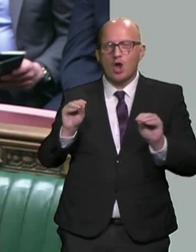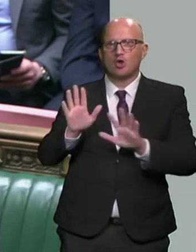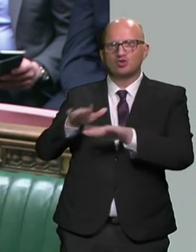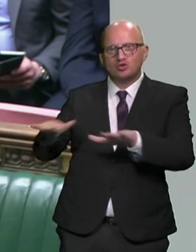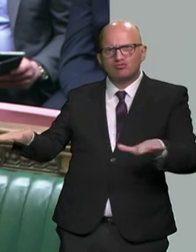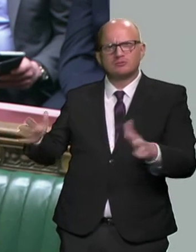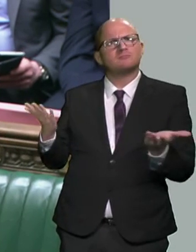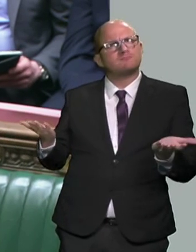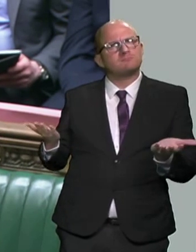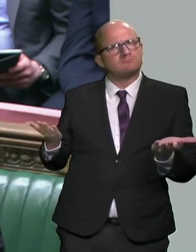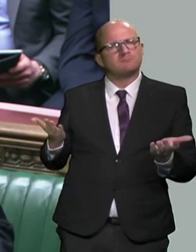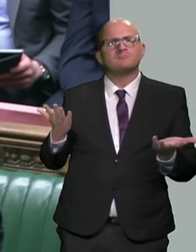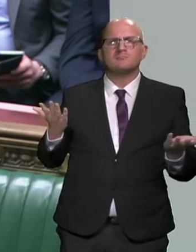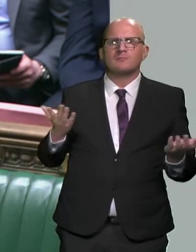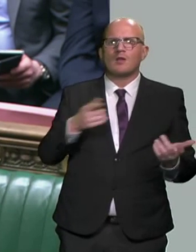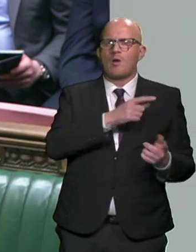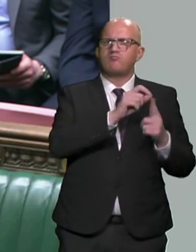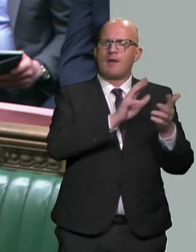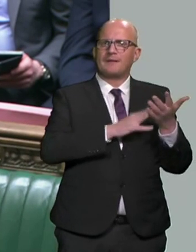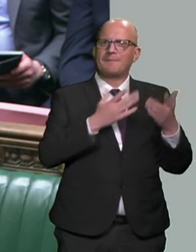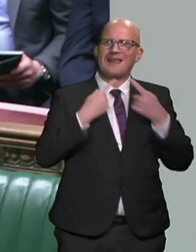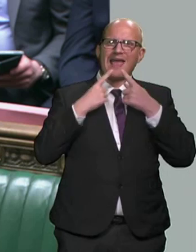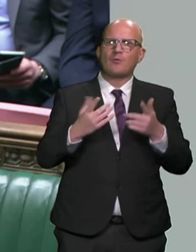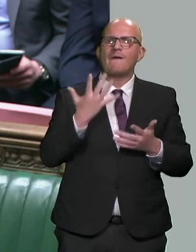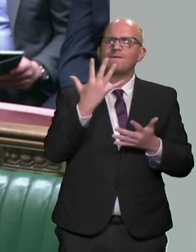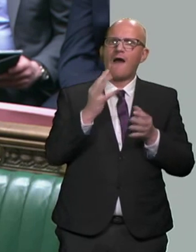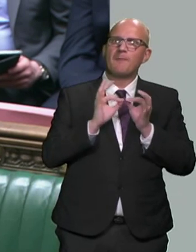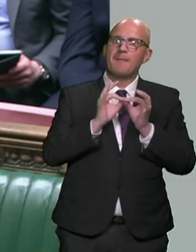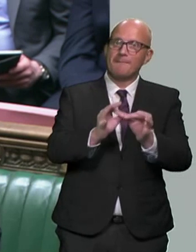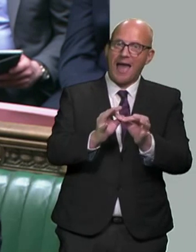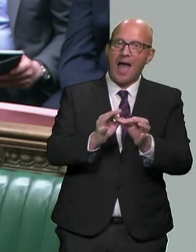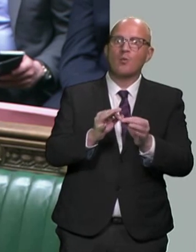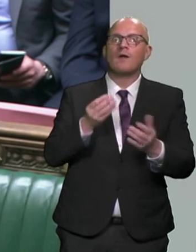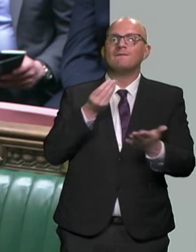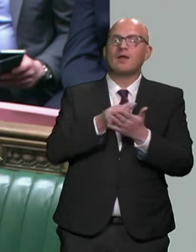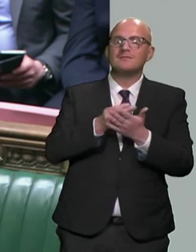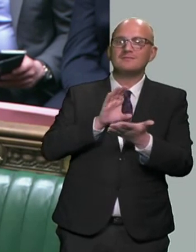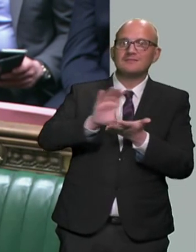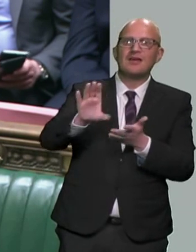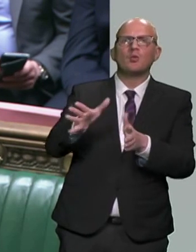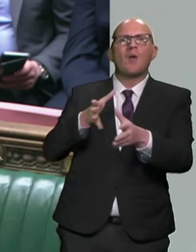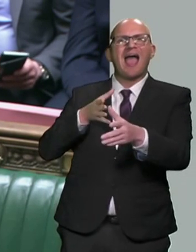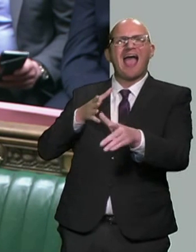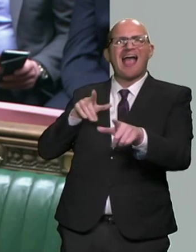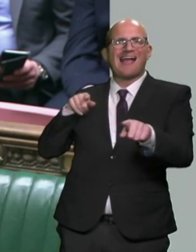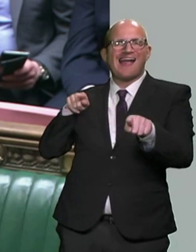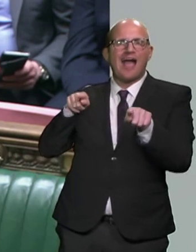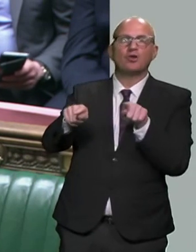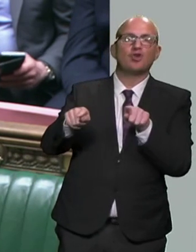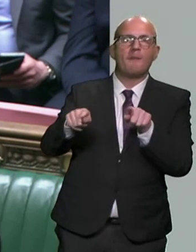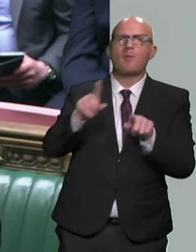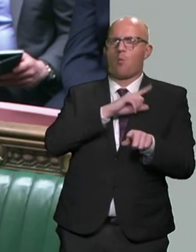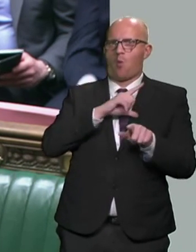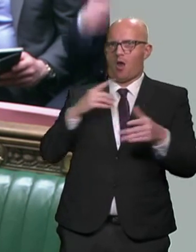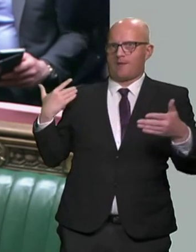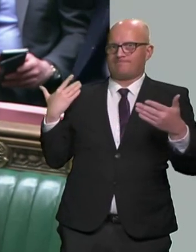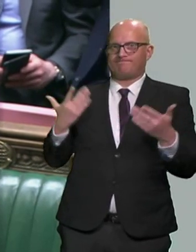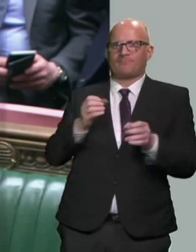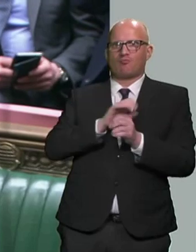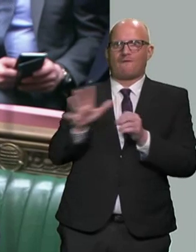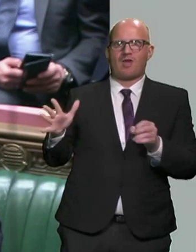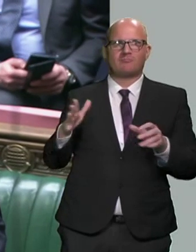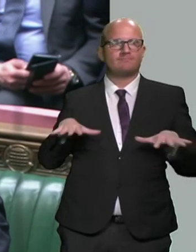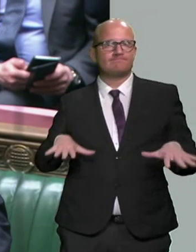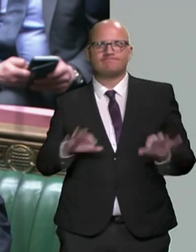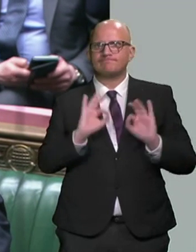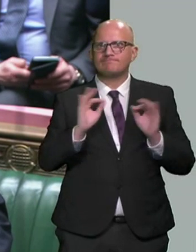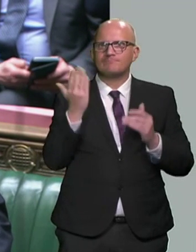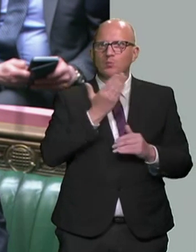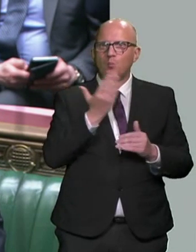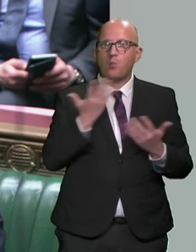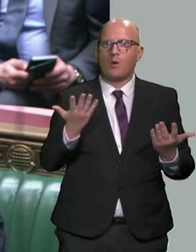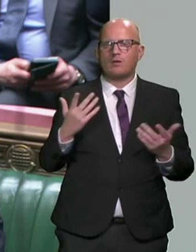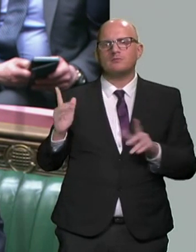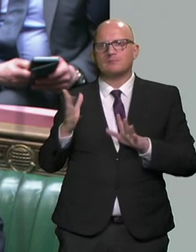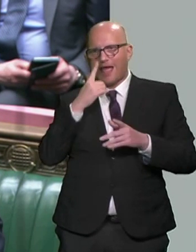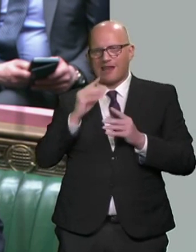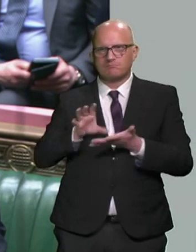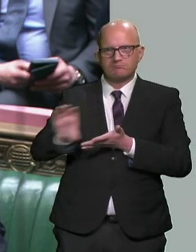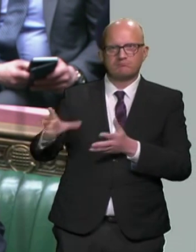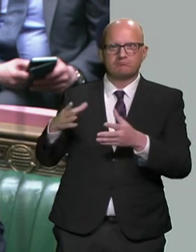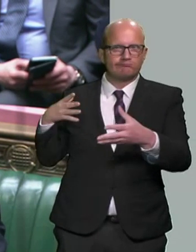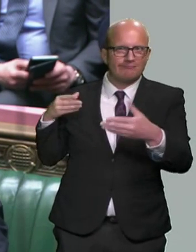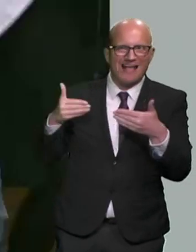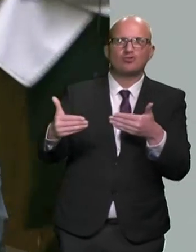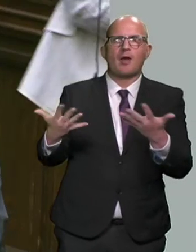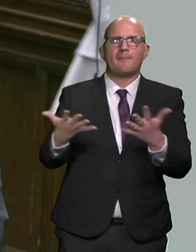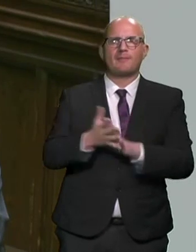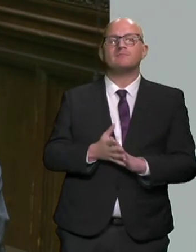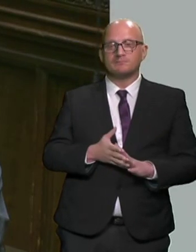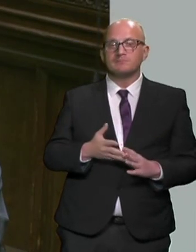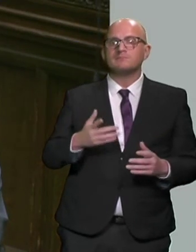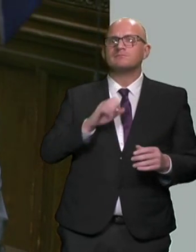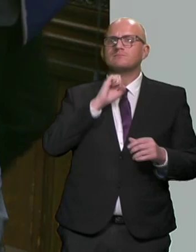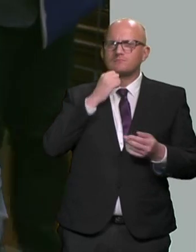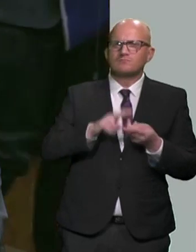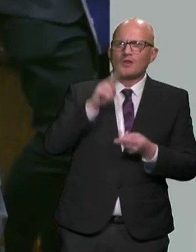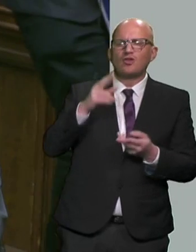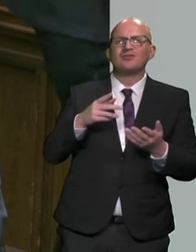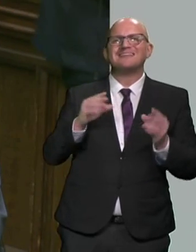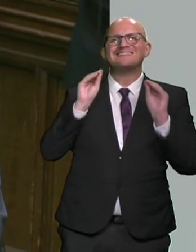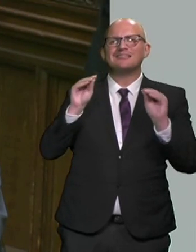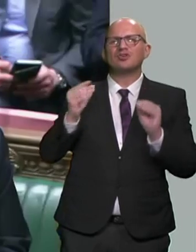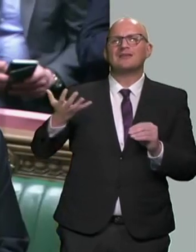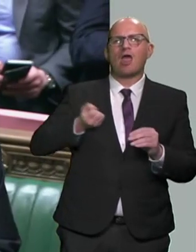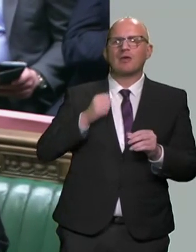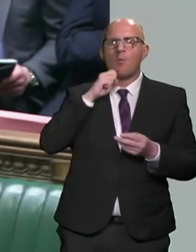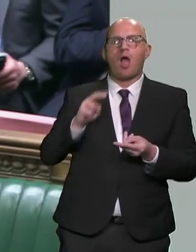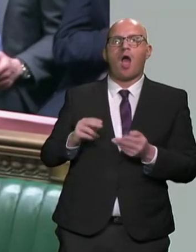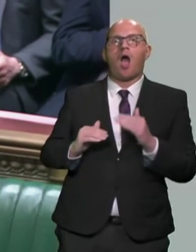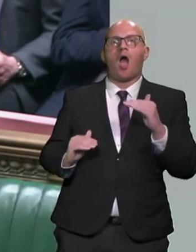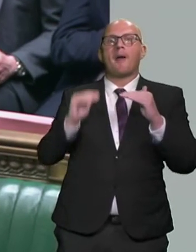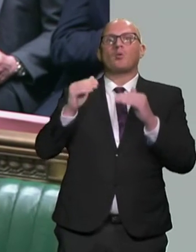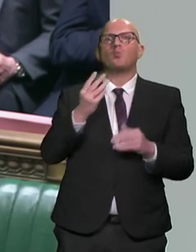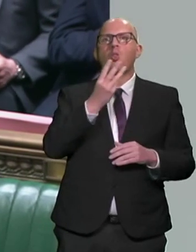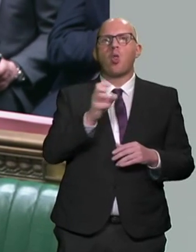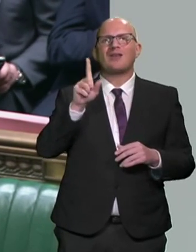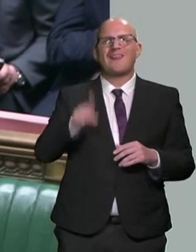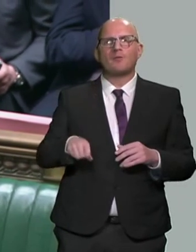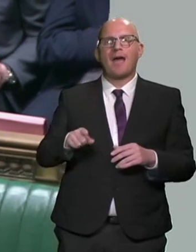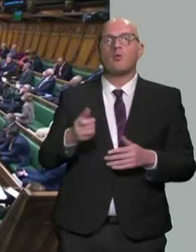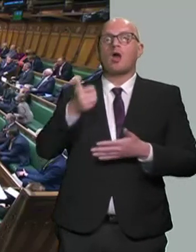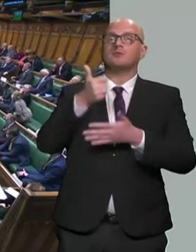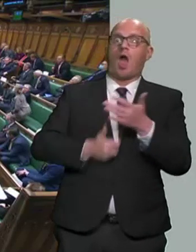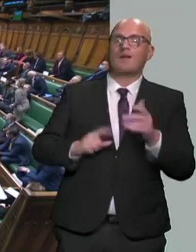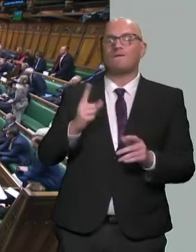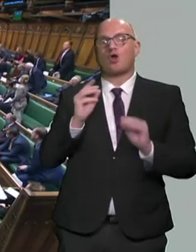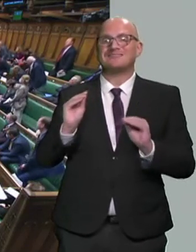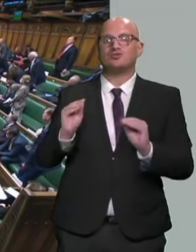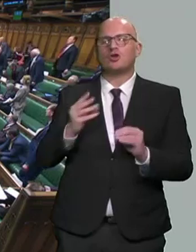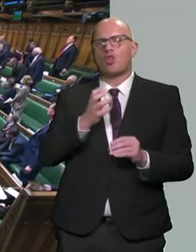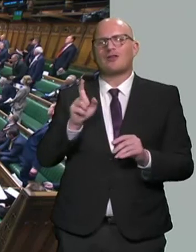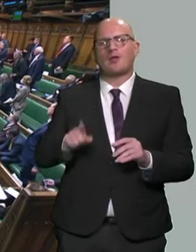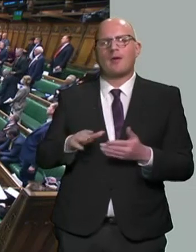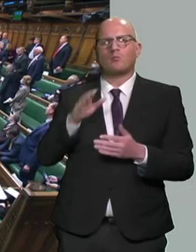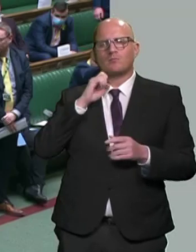That is why the Prime Minister announced, in total, £5 billion of catch-up funding to help children to recover the learning they lost during the pandemic, why we are raising per pupil cash amounts by £1,500 over the Parliament, and why we are raising teachers’ starting salaries to £30,000, as our manifesto committed to doing.